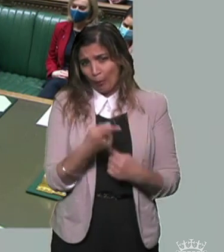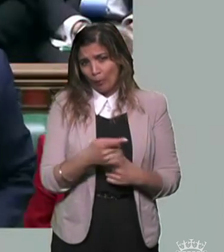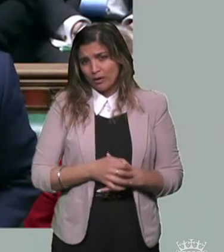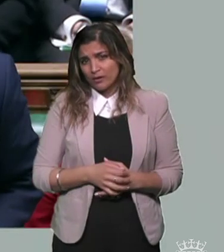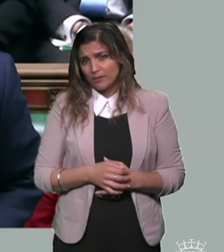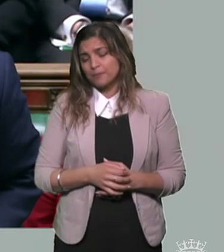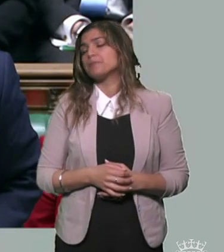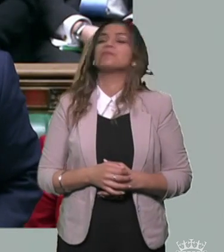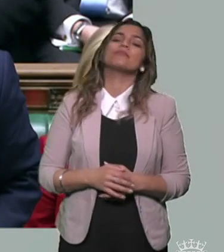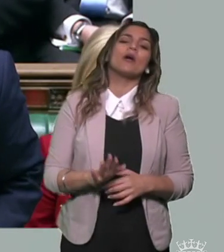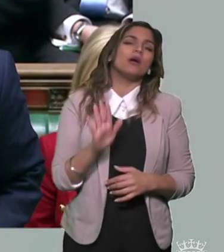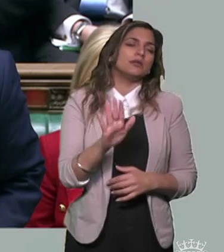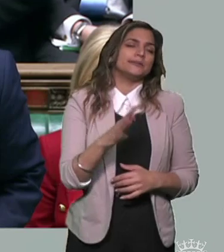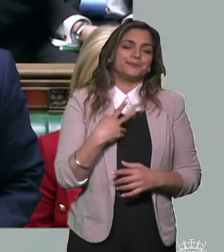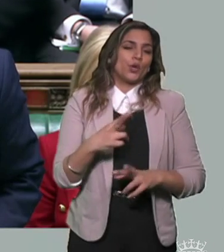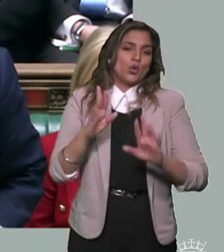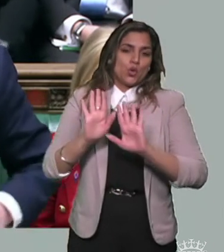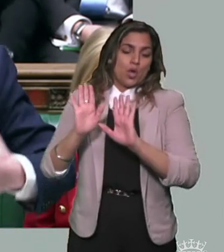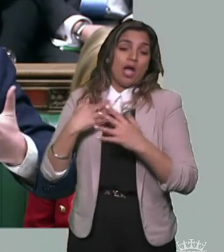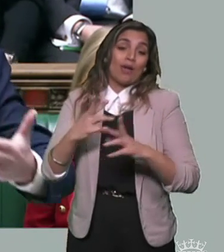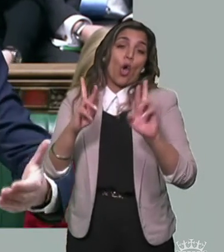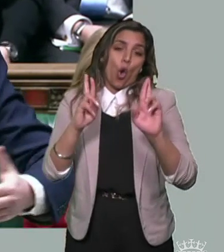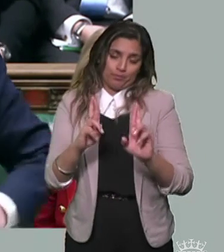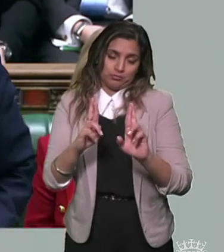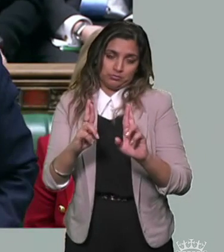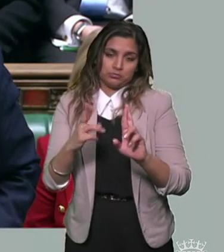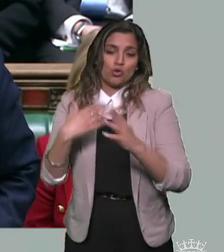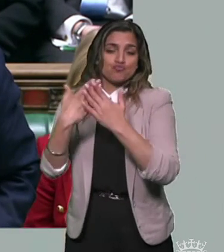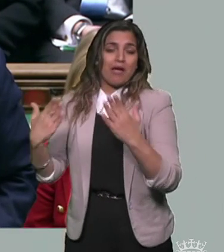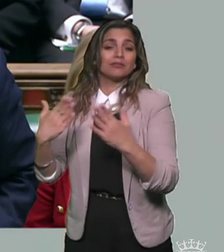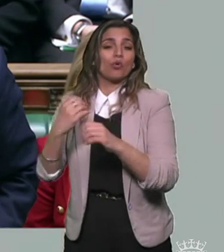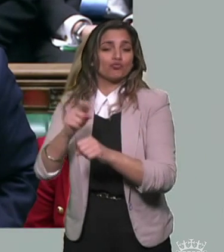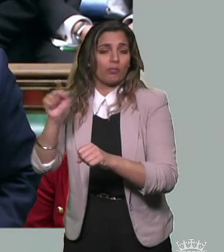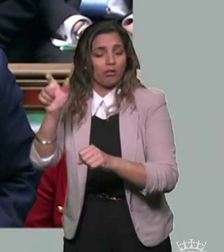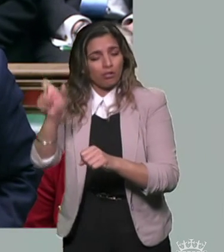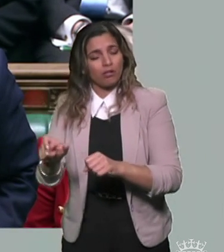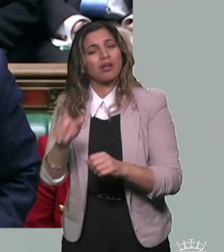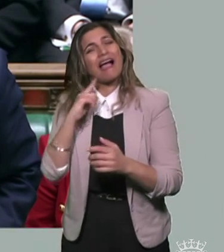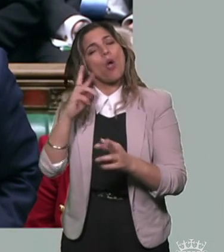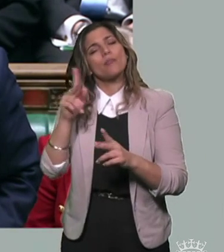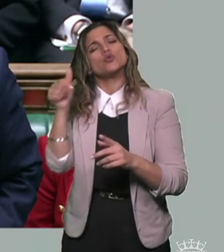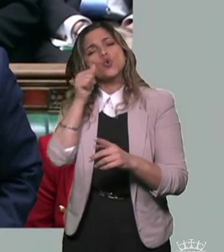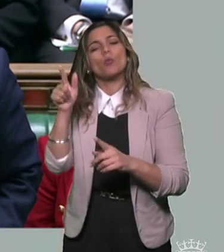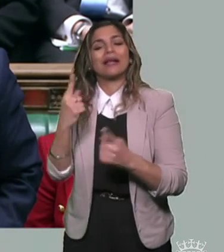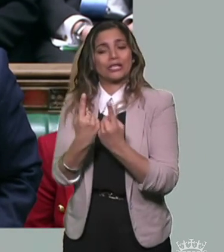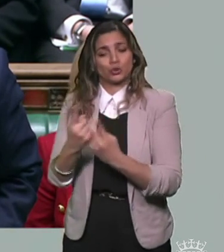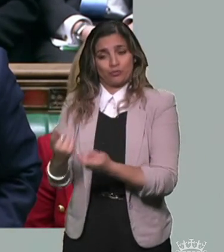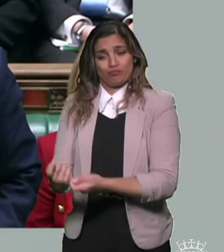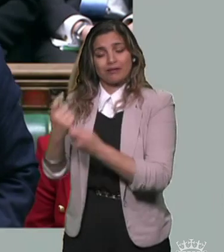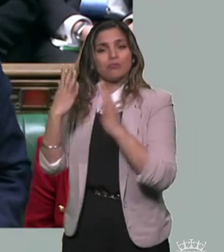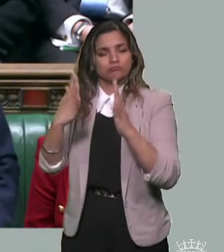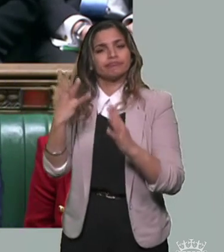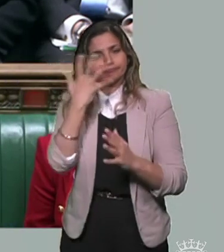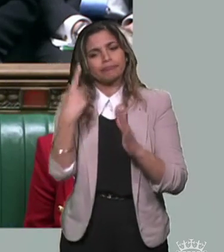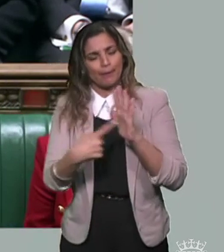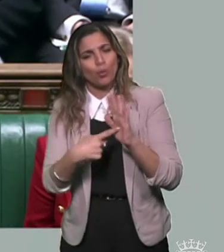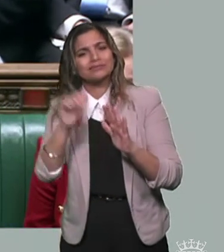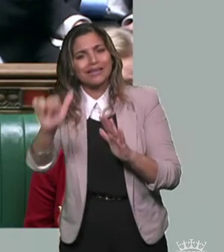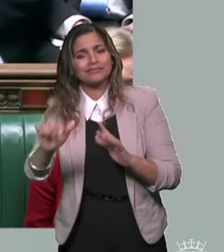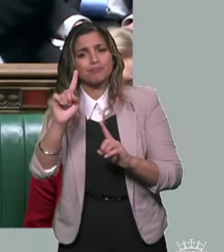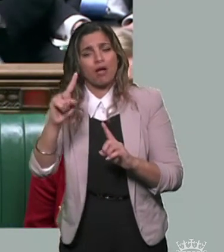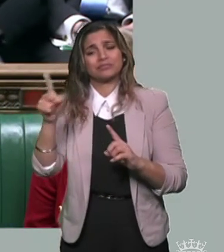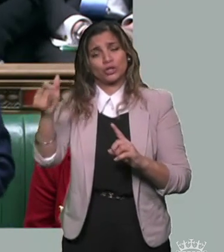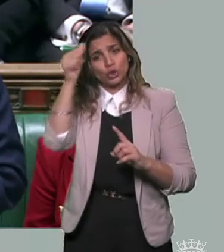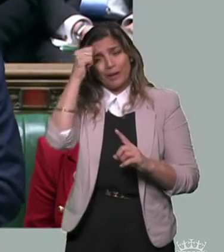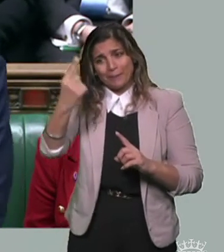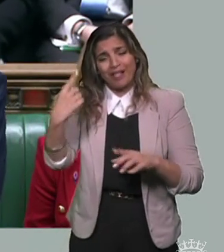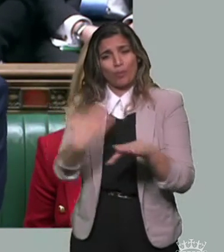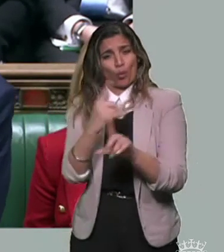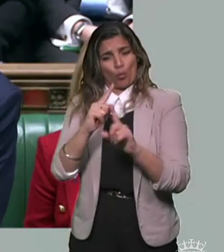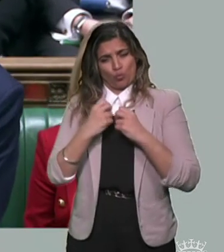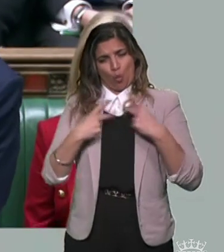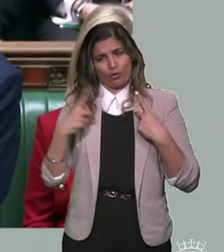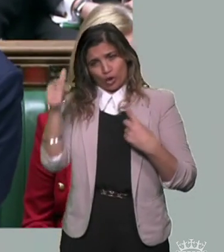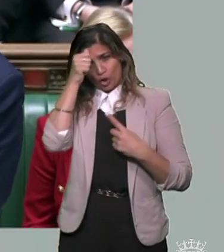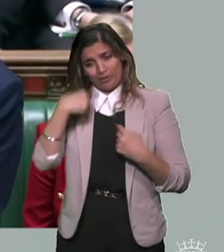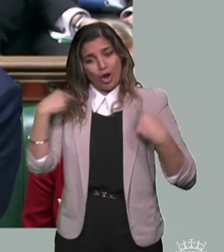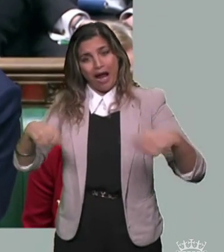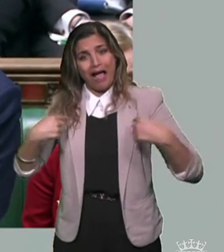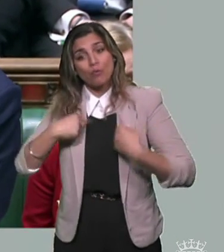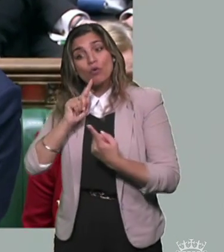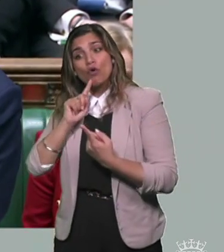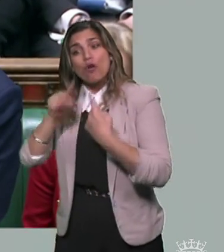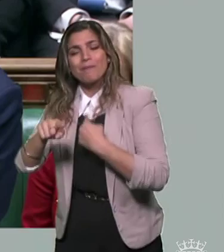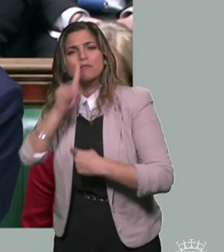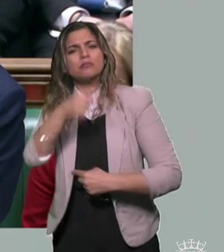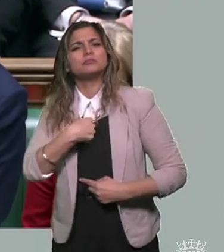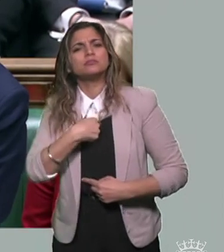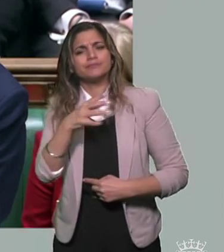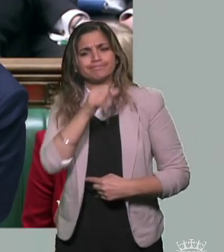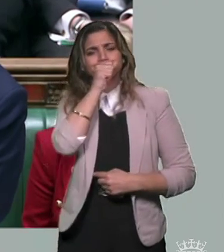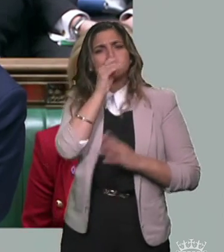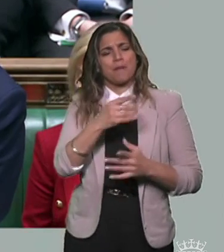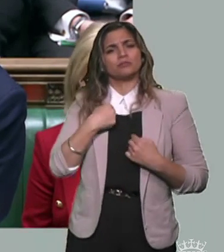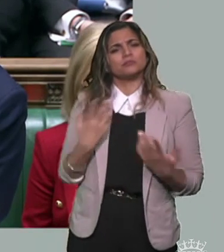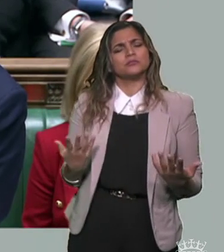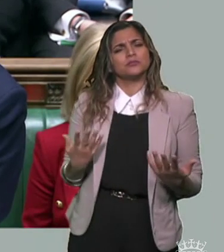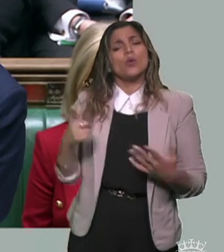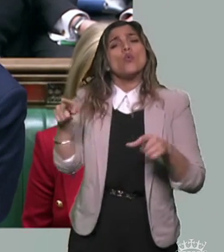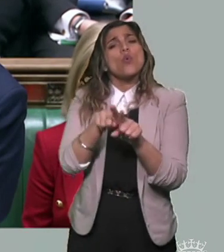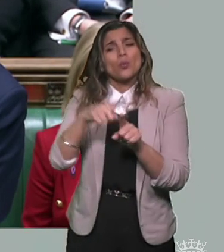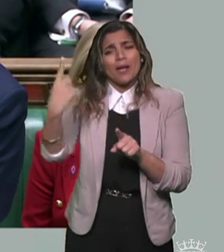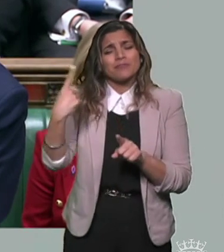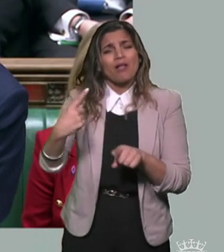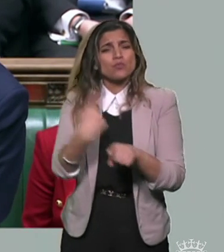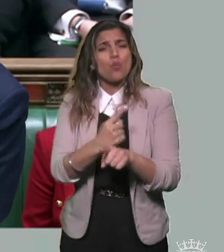I hope the right honourable and learned Gentleman understands that, although the issue he raises is important, there is simply no way—as he knows, as a lawyer—that I can comment on the investigation that is currently taking place.